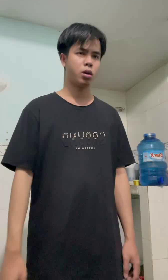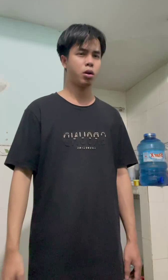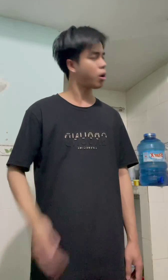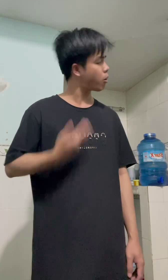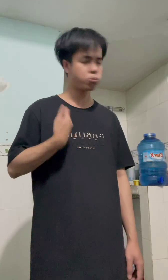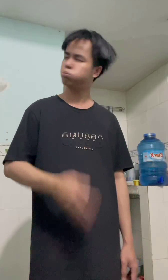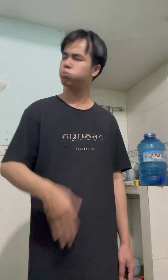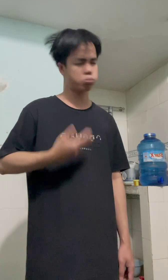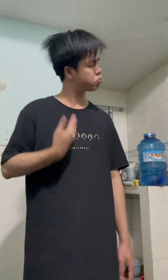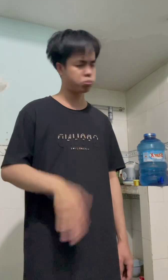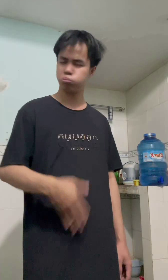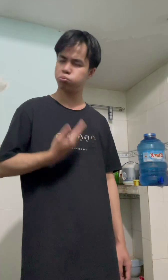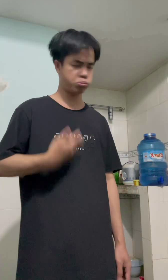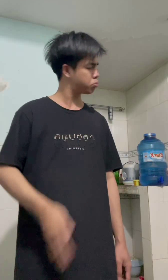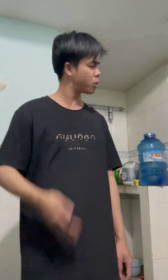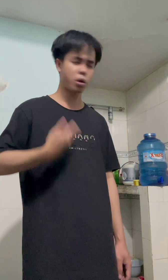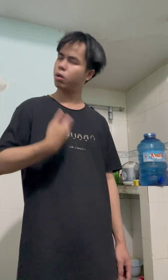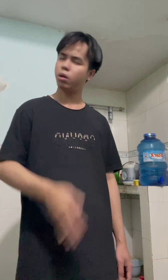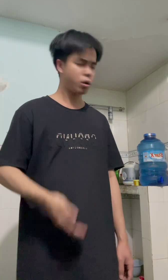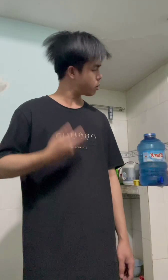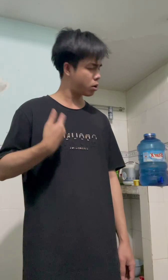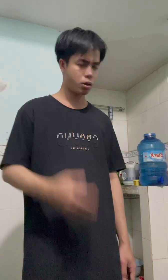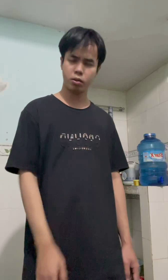nong